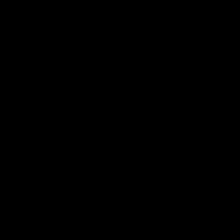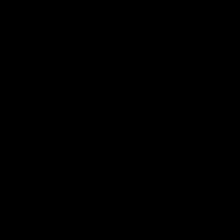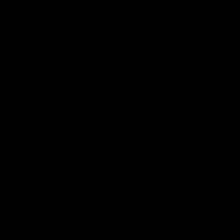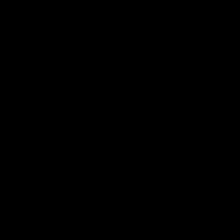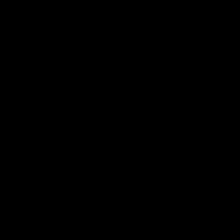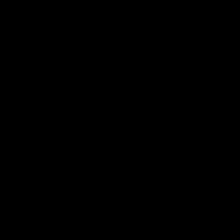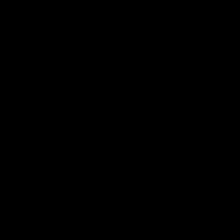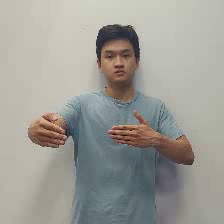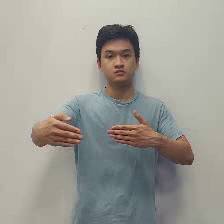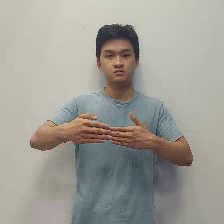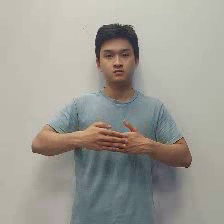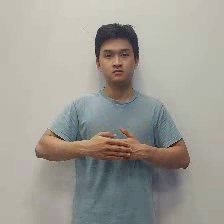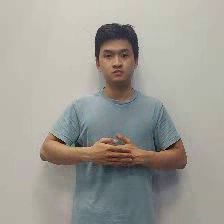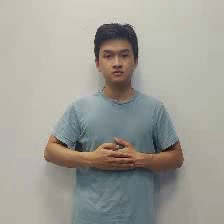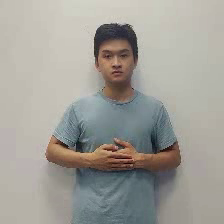Xa